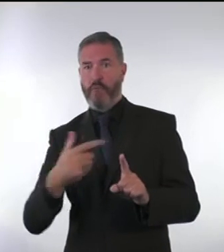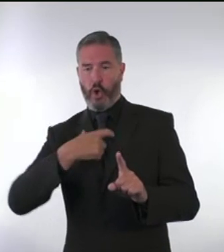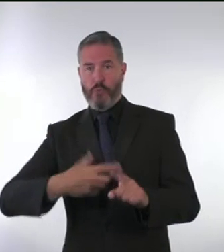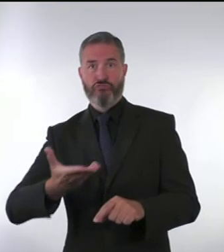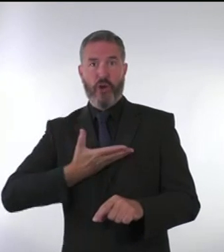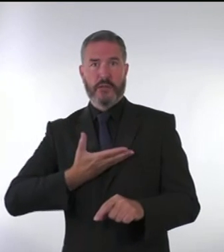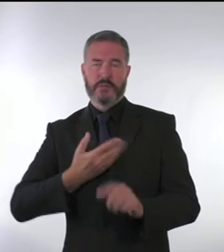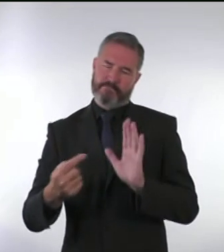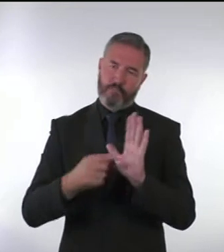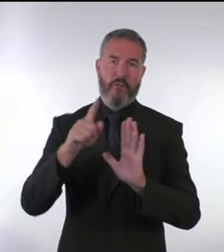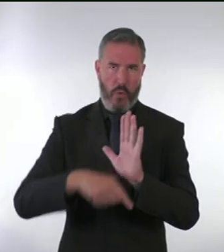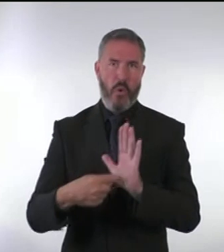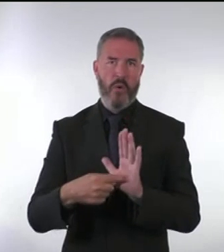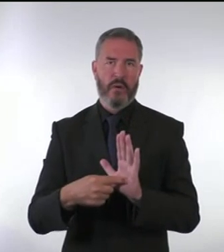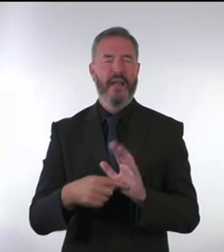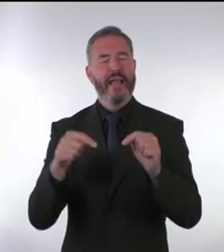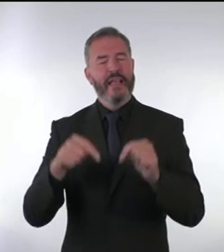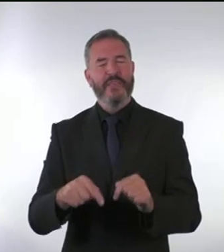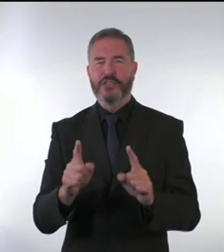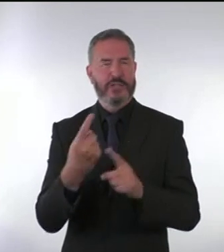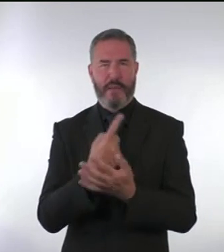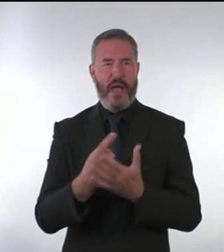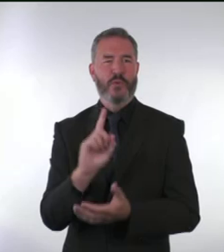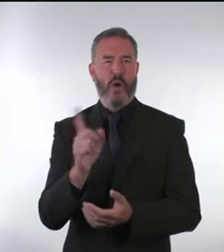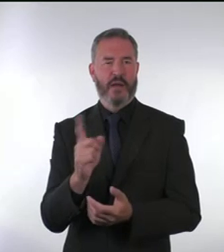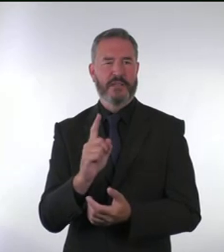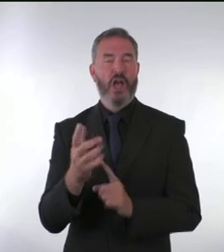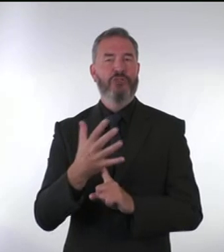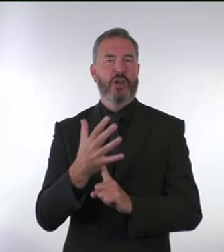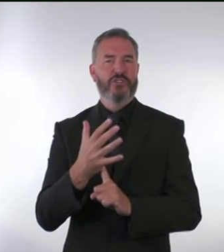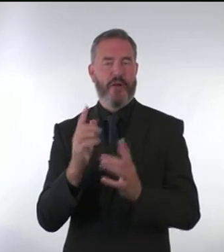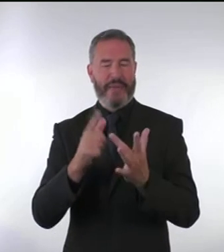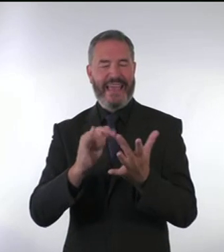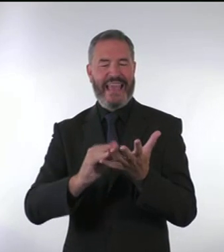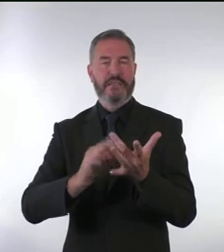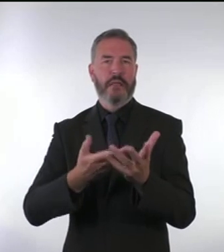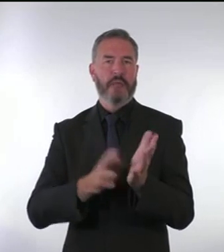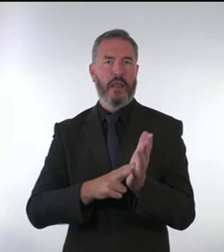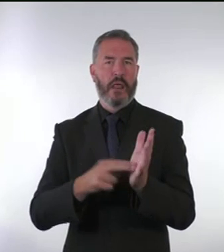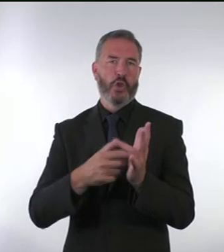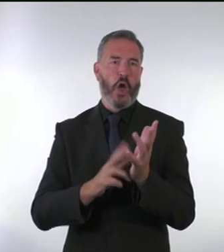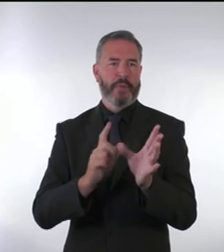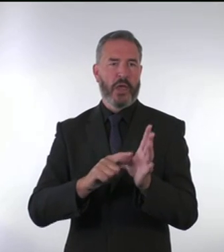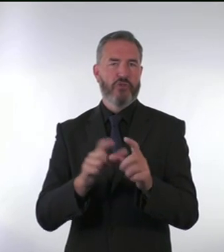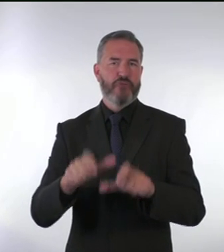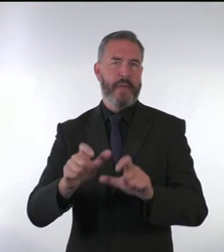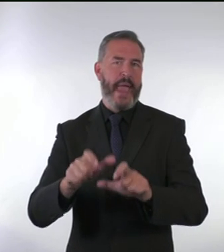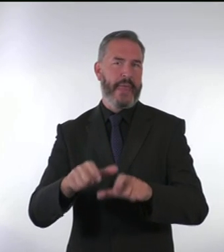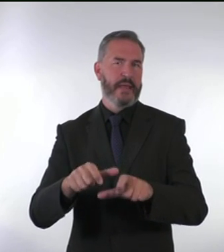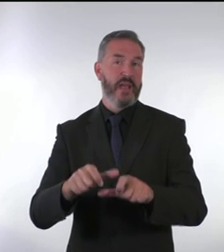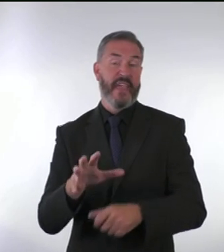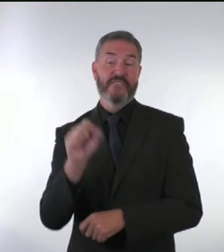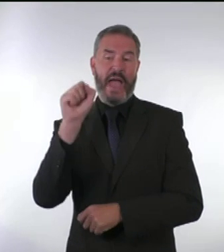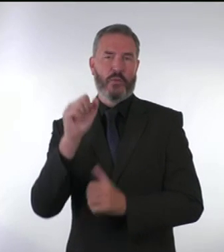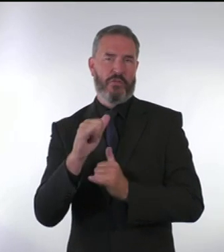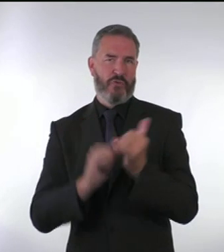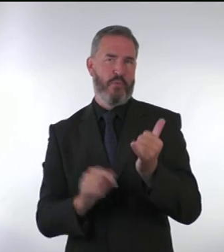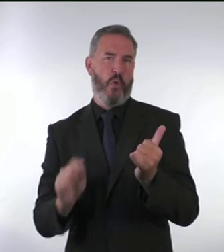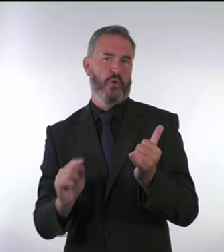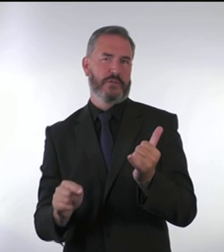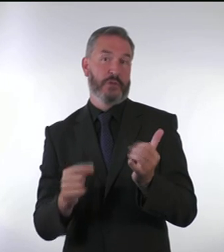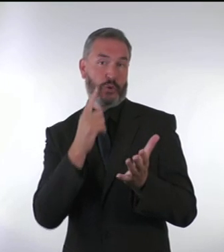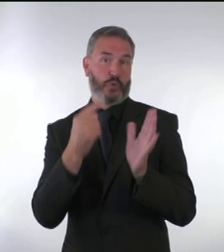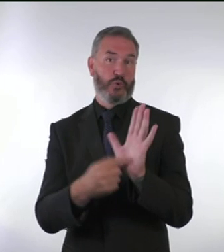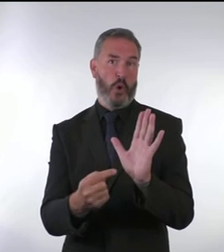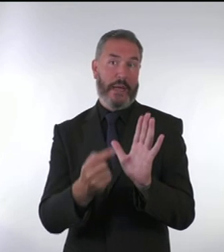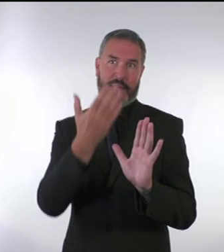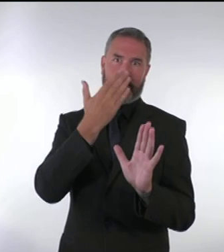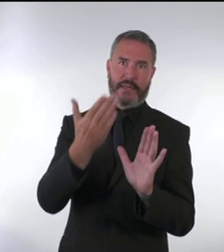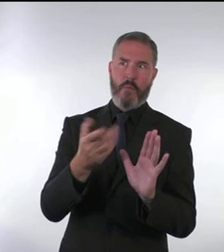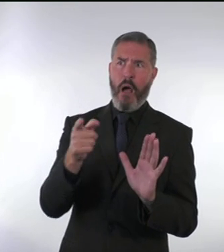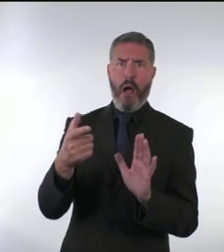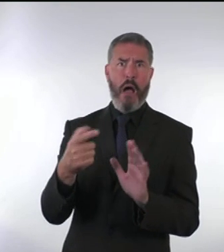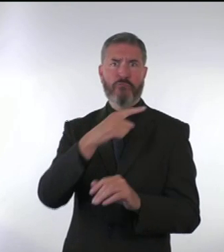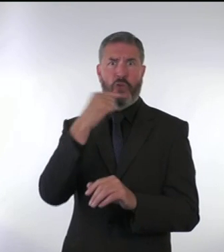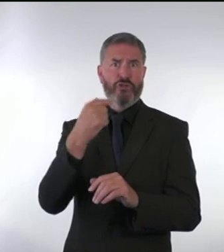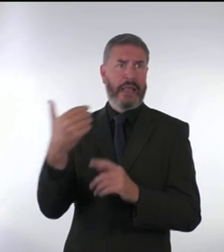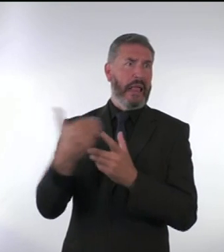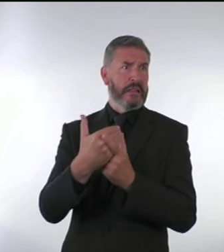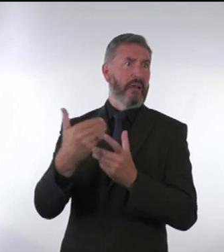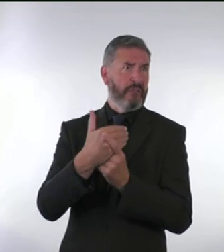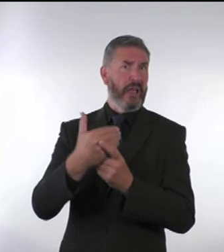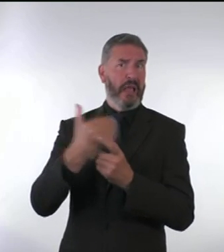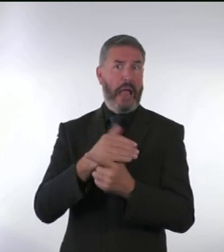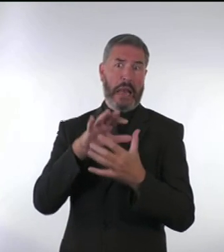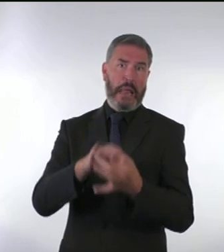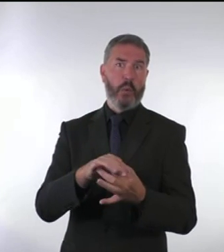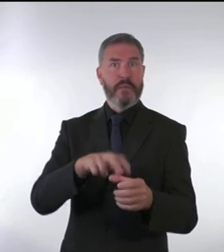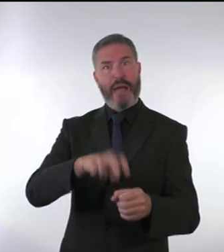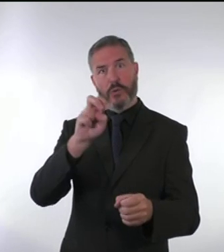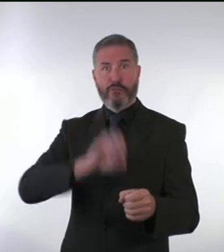Let us be in no doubt what this is really all about: this is about pressure from the Islingtonian remainers who have seized on this report to try to give the impression that Russian interference was somehow responsible for Brexit.